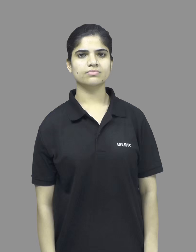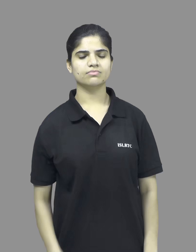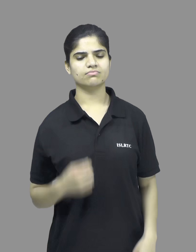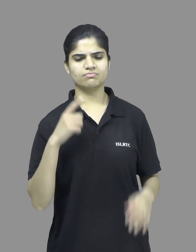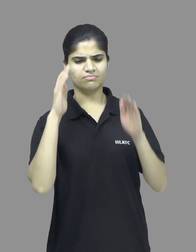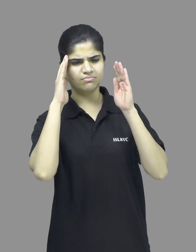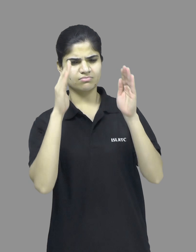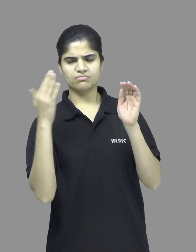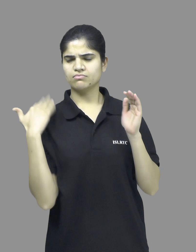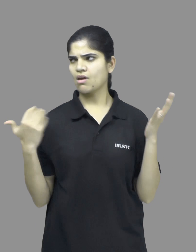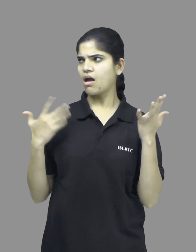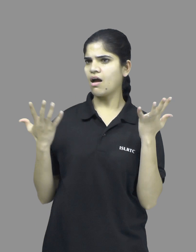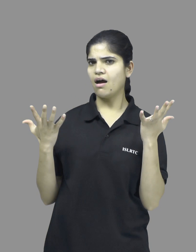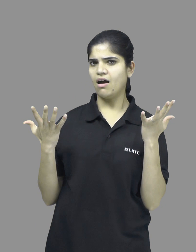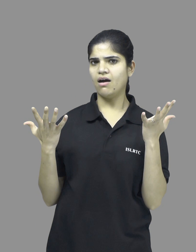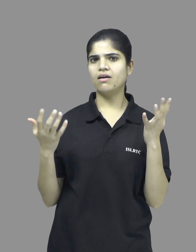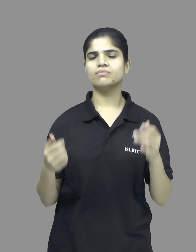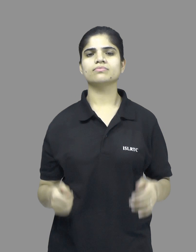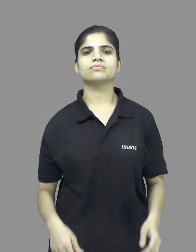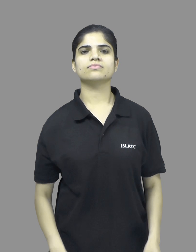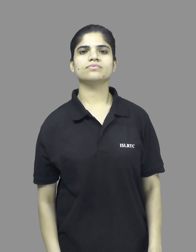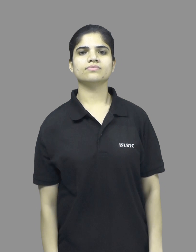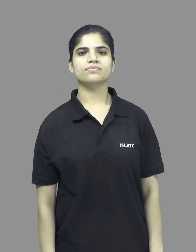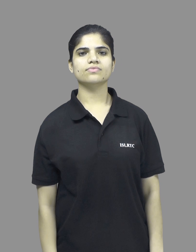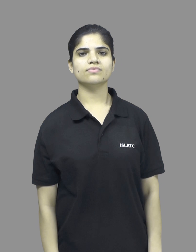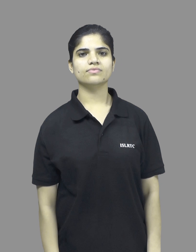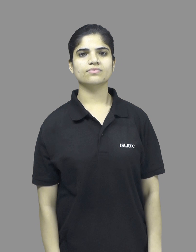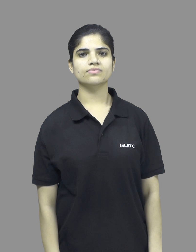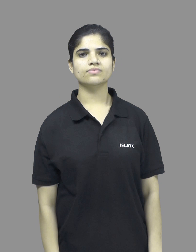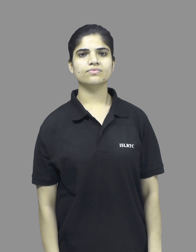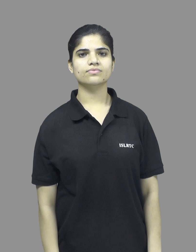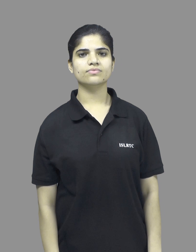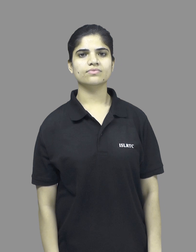Startle